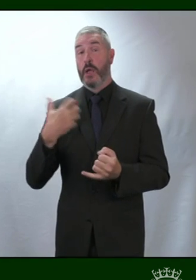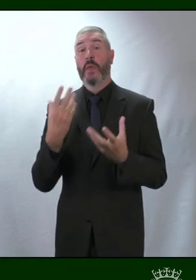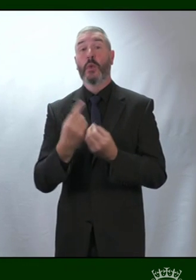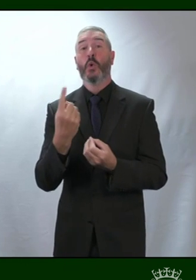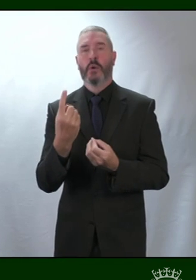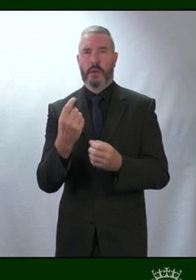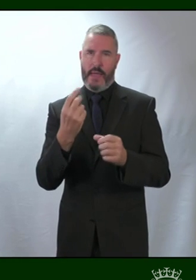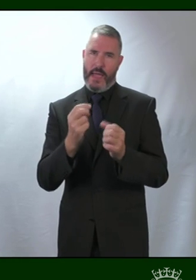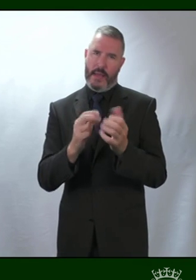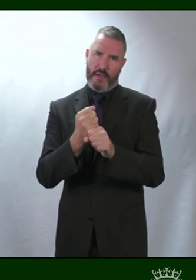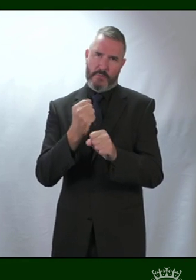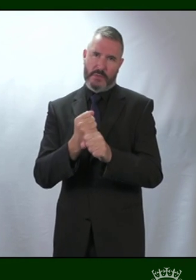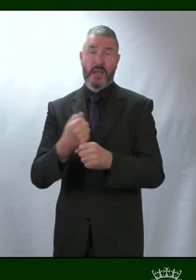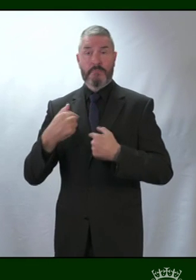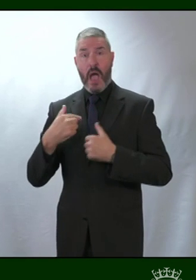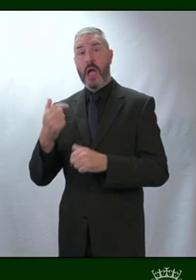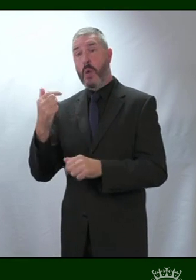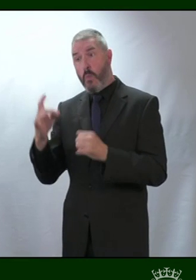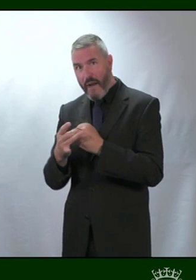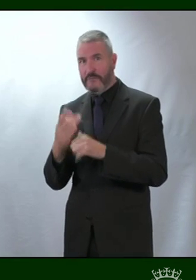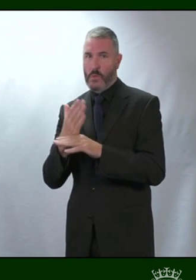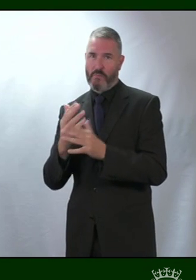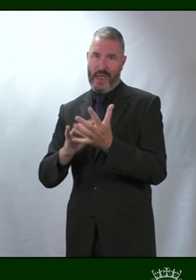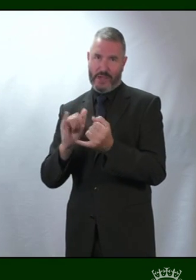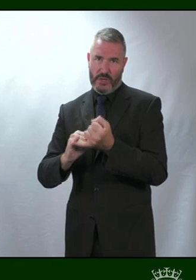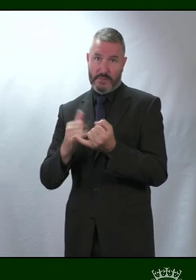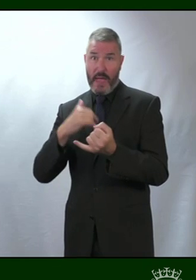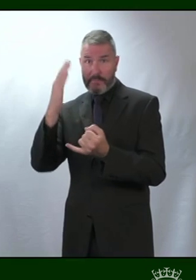My wife works for the NHS. My mother worked for the NHS.